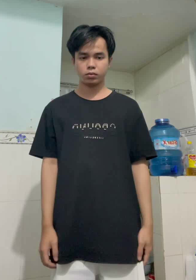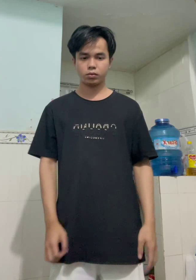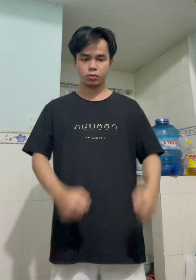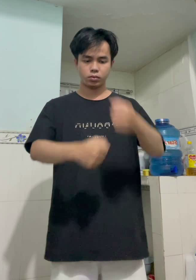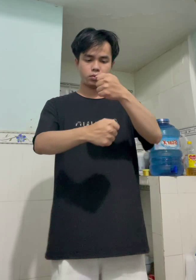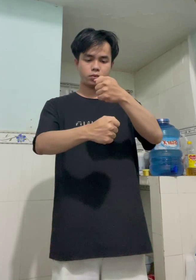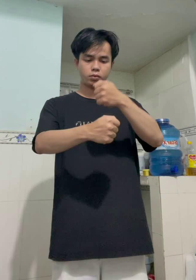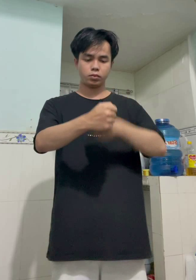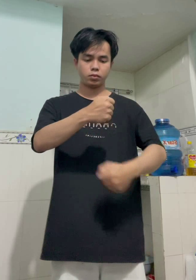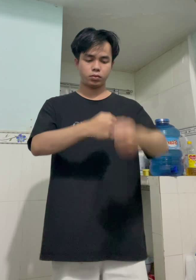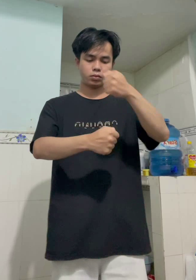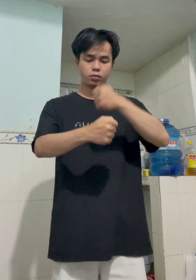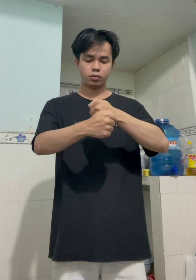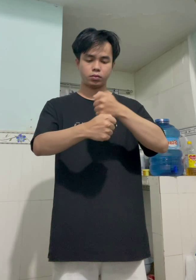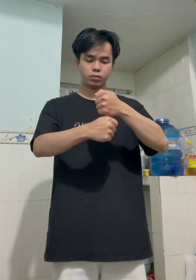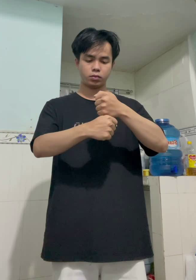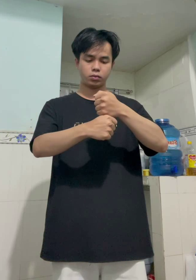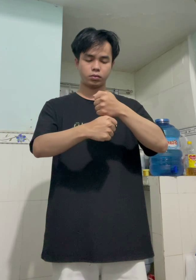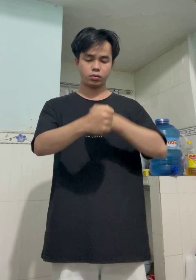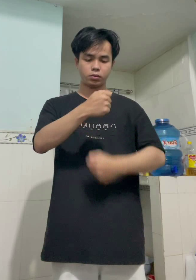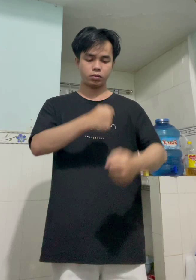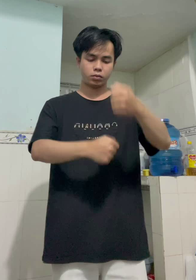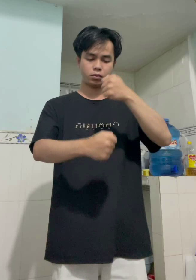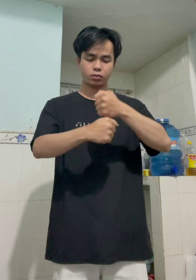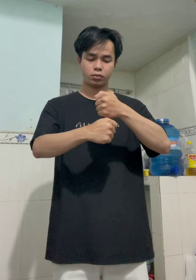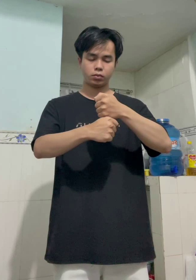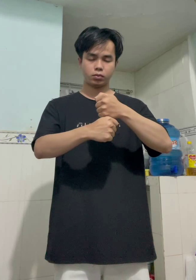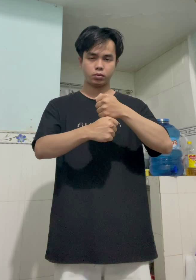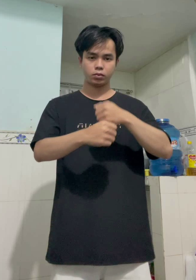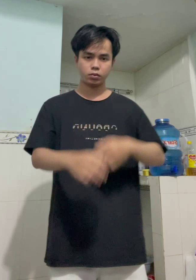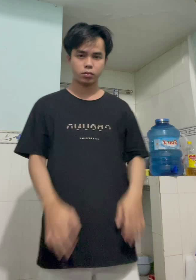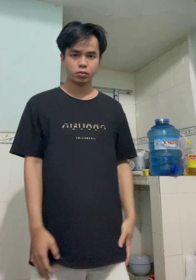quanh nam